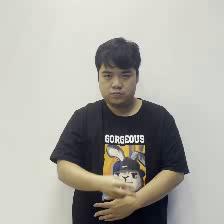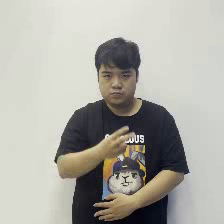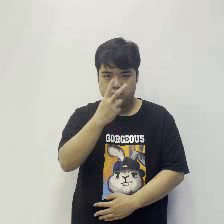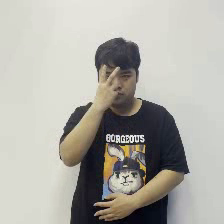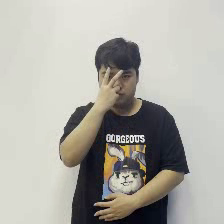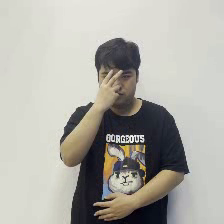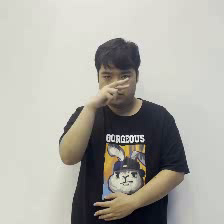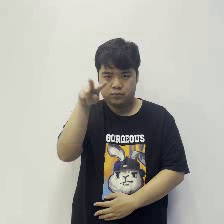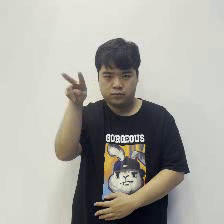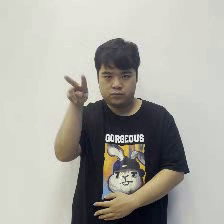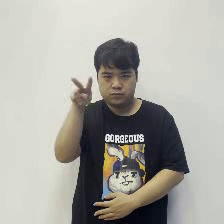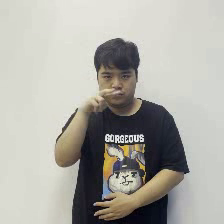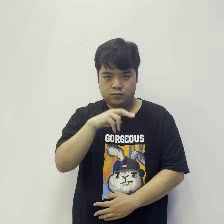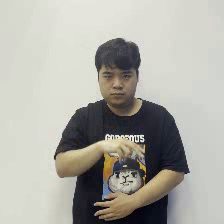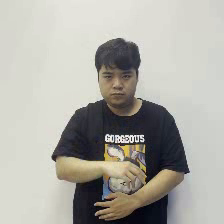Nhìn